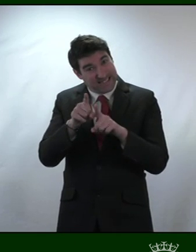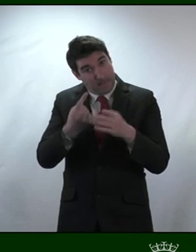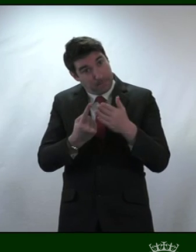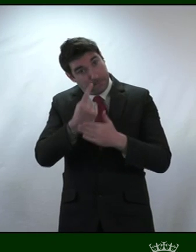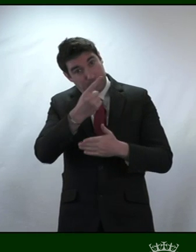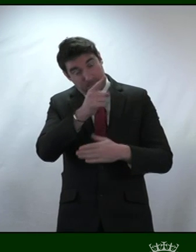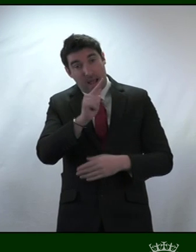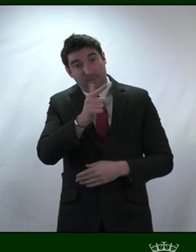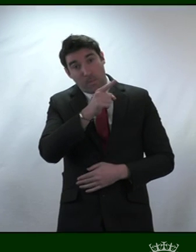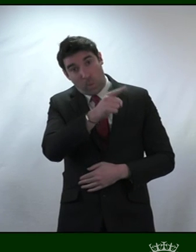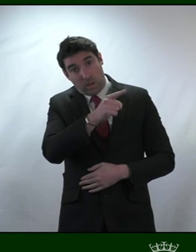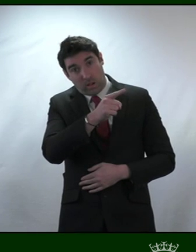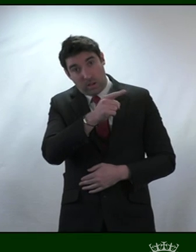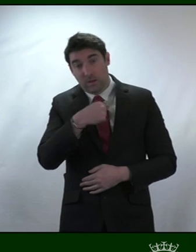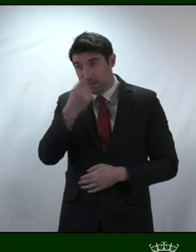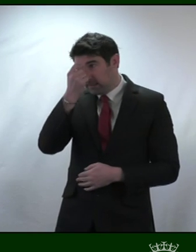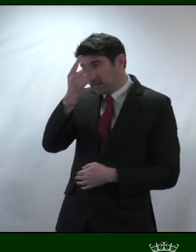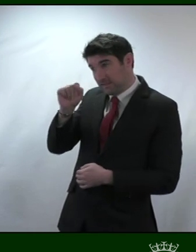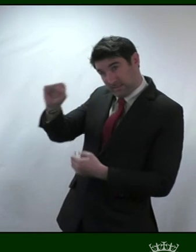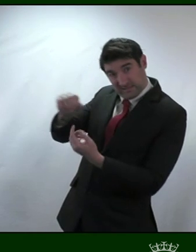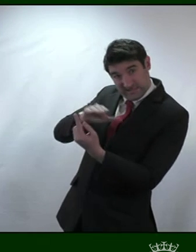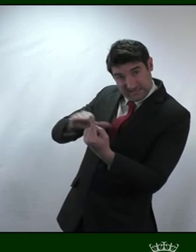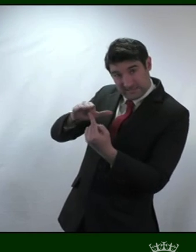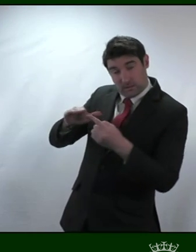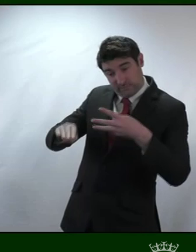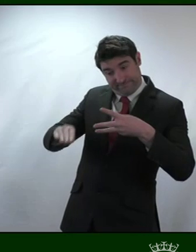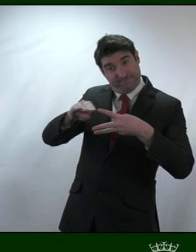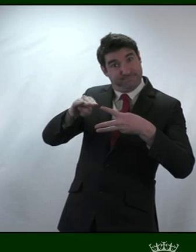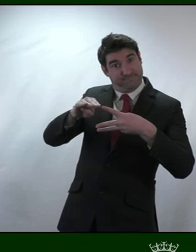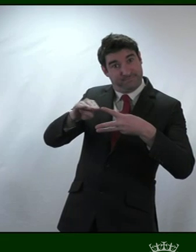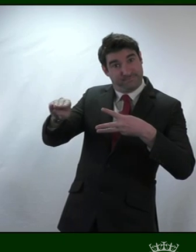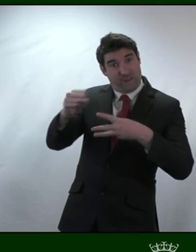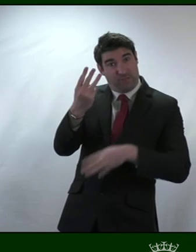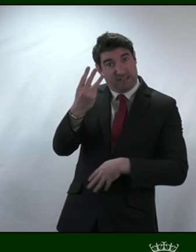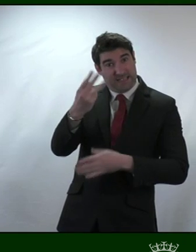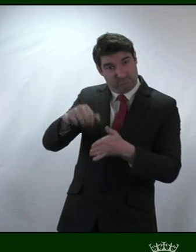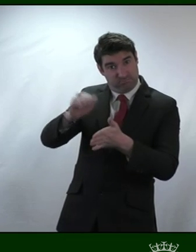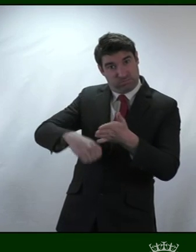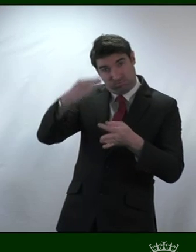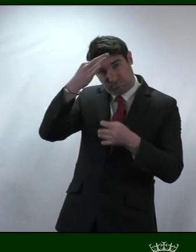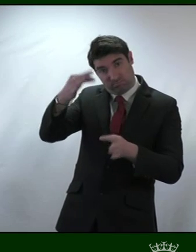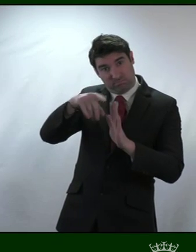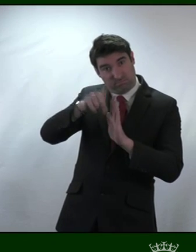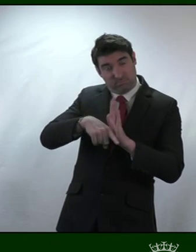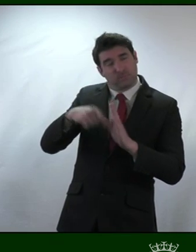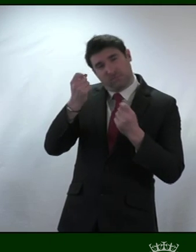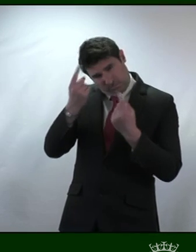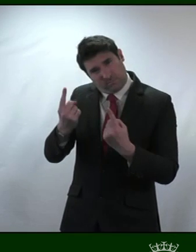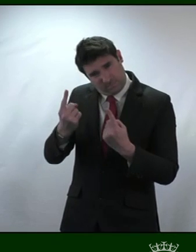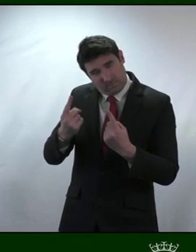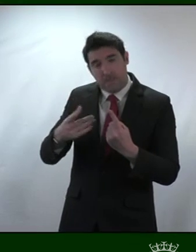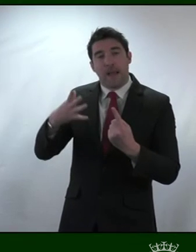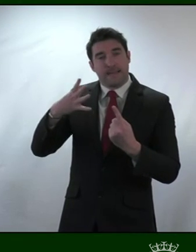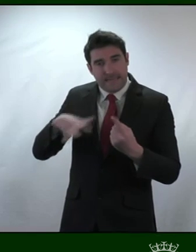I appreciate that the hon. Member’s constituency is in in tier 3 and things are very, very tough, but if we all work together, we can get the virus down and get our pubs open again.